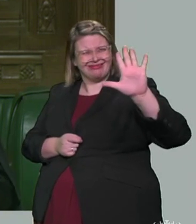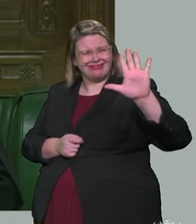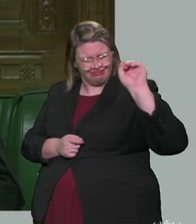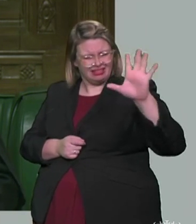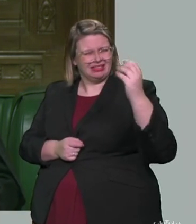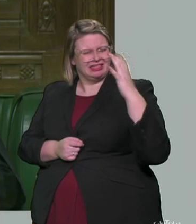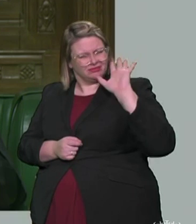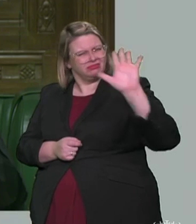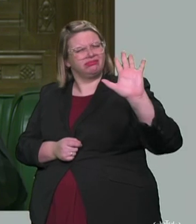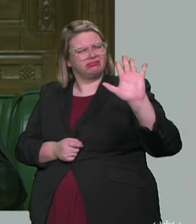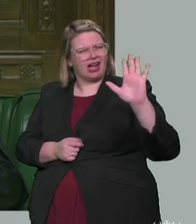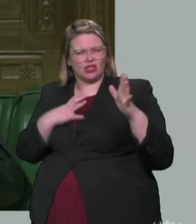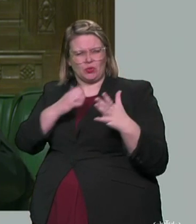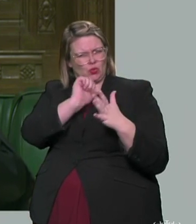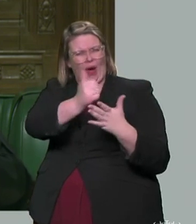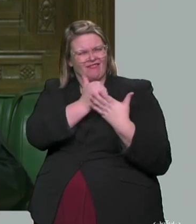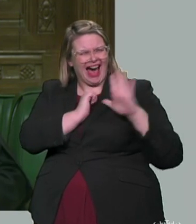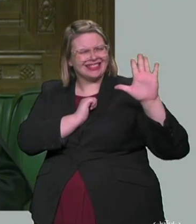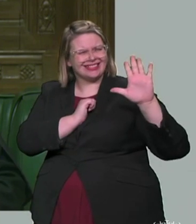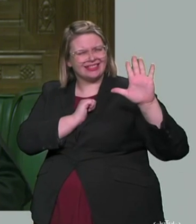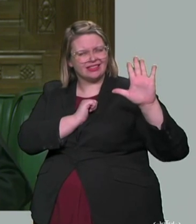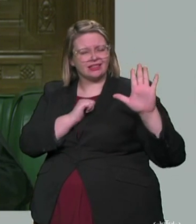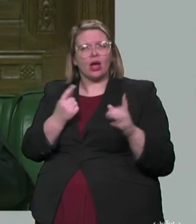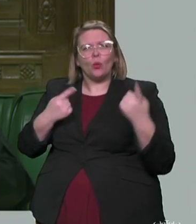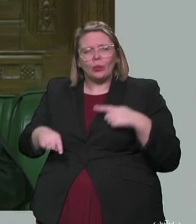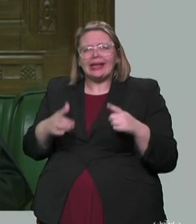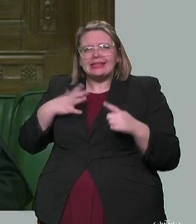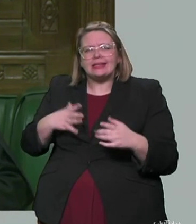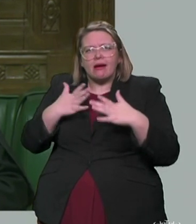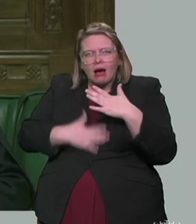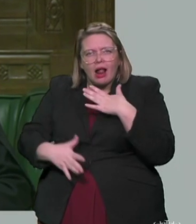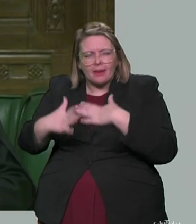That is the last thing we need. We just need to calm it down.